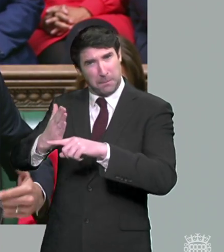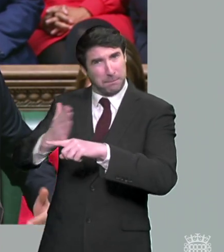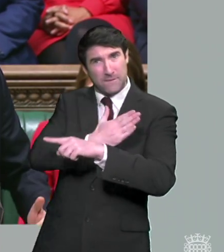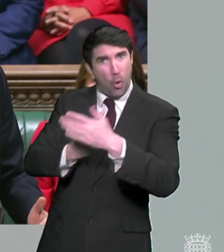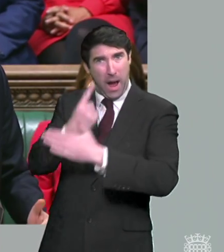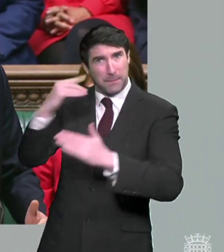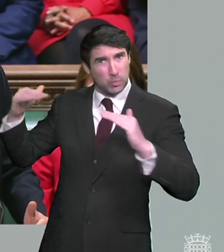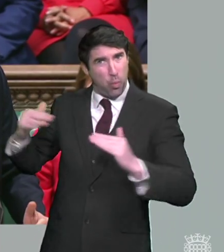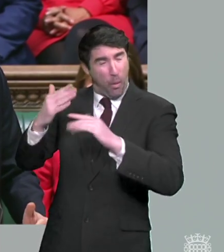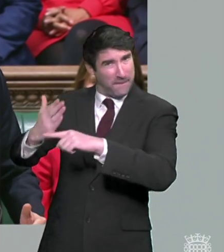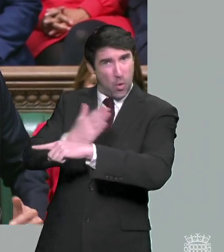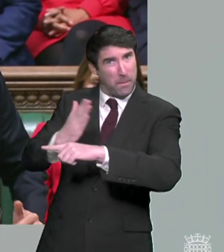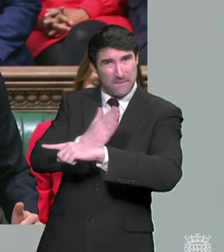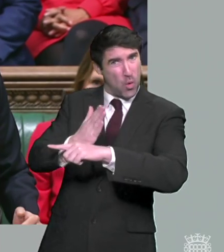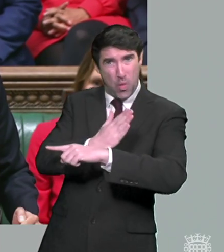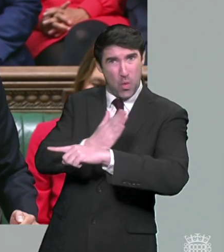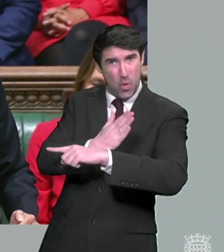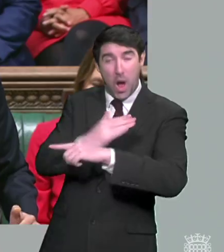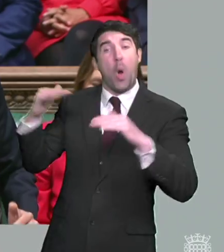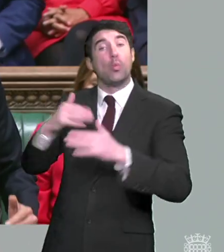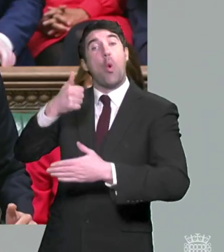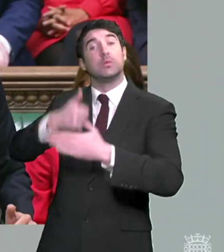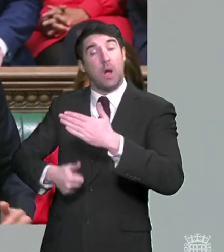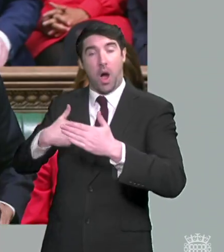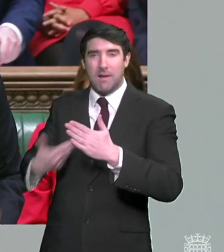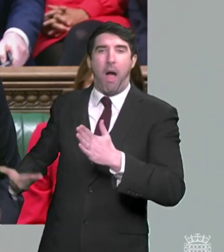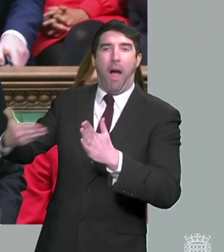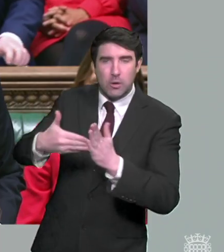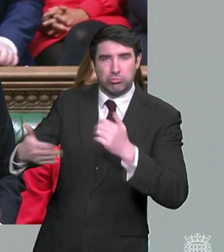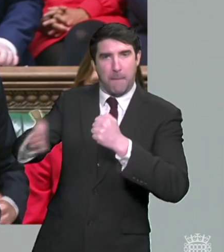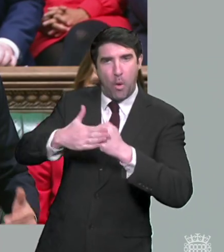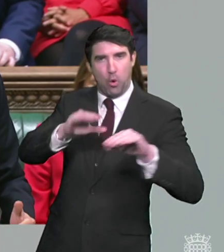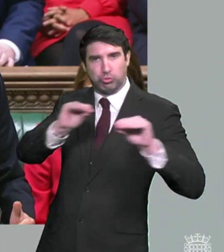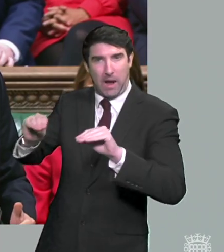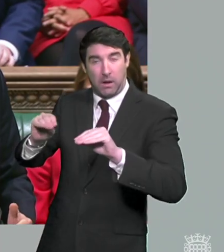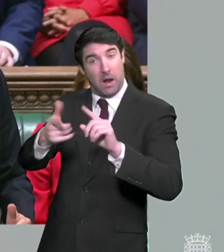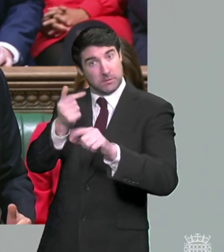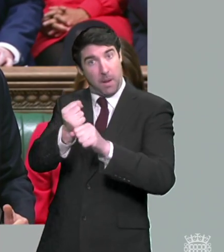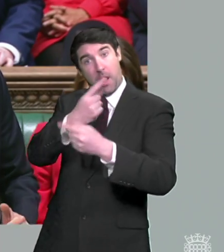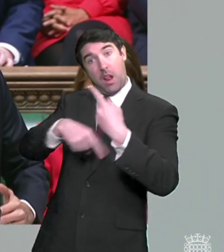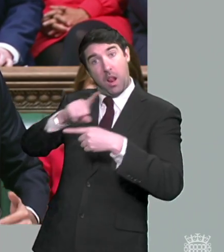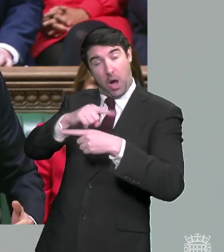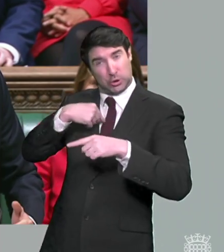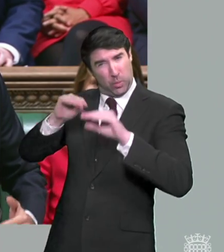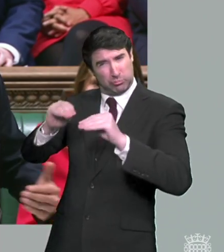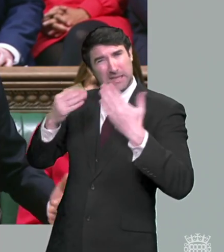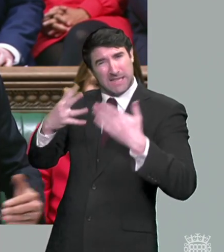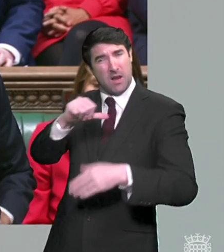Obviously, we have intensified those efforts. Last year we trained 10,000 Ukrainian soldiers through Operation Interflex.